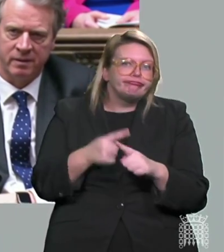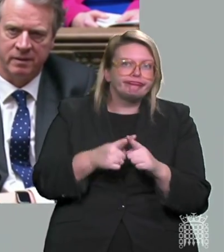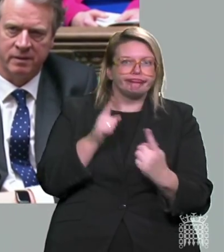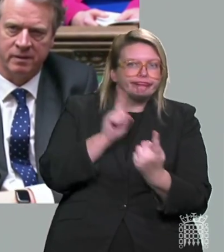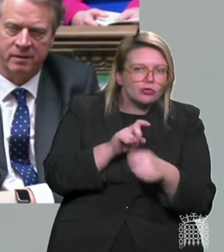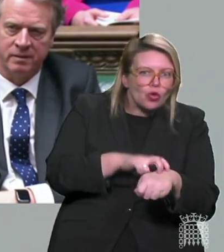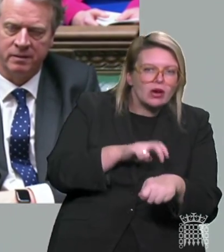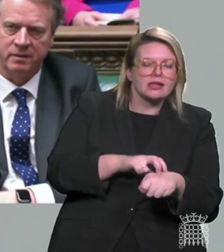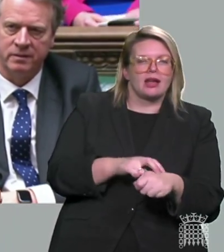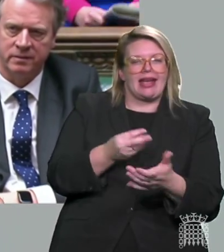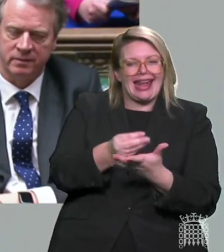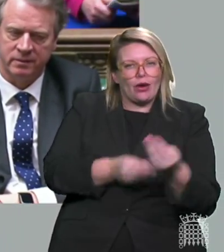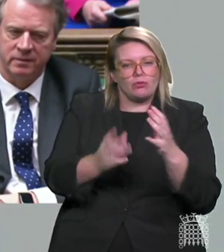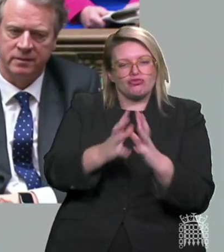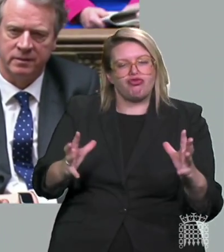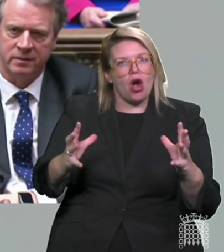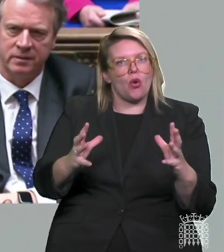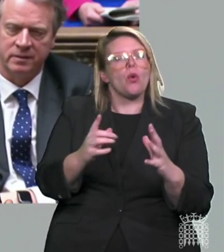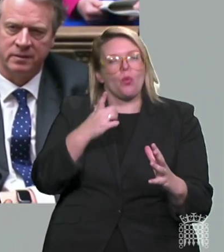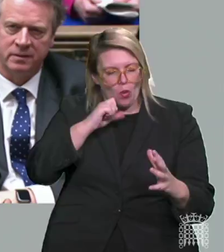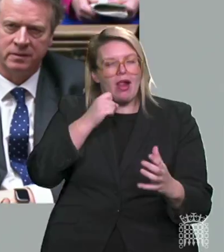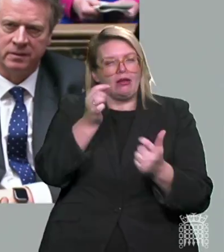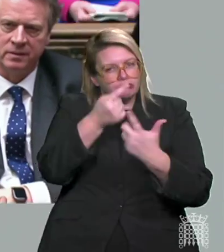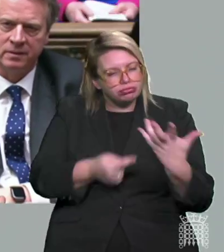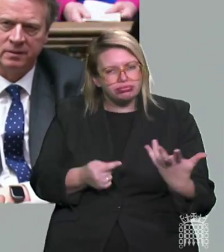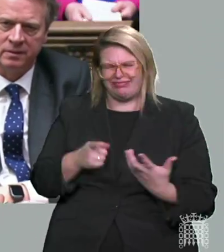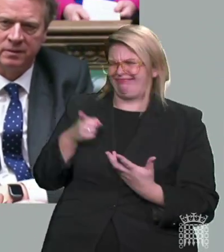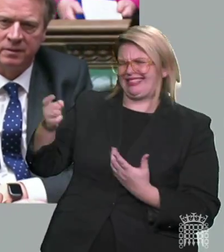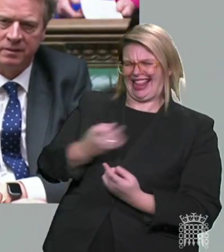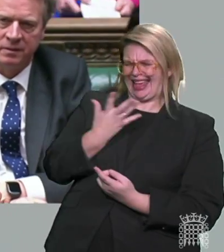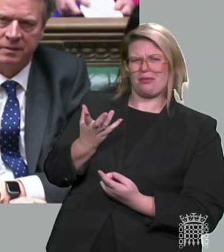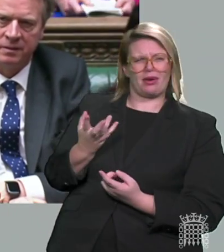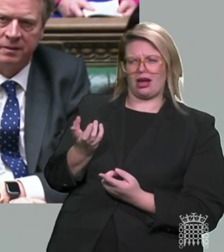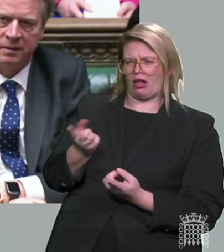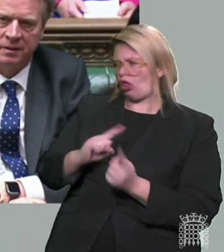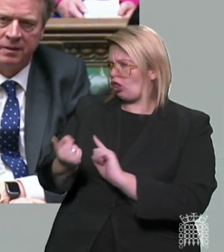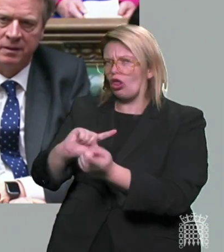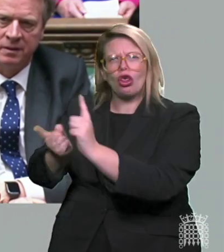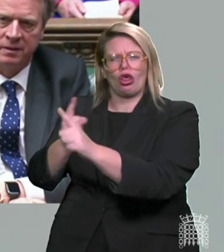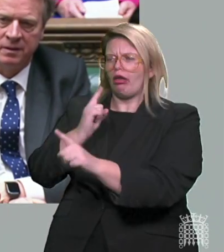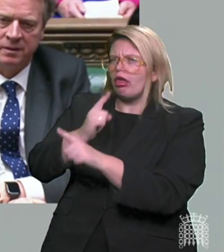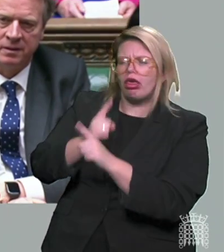All the right honourable and learned Gentleman does is flip from one thing to another.